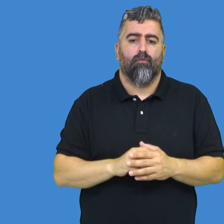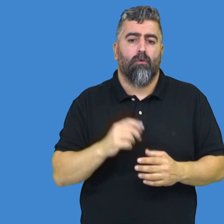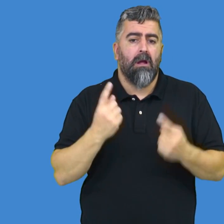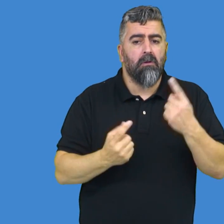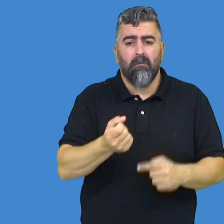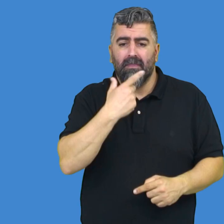alguno